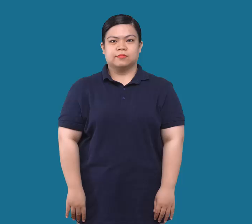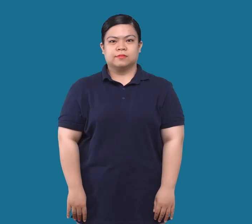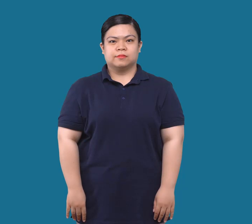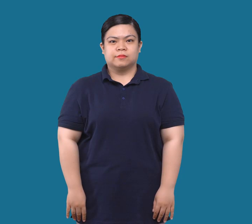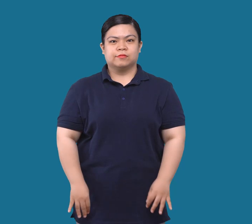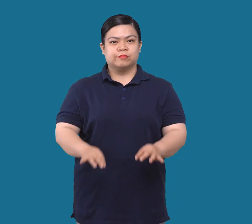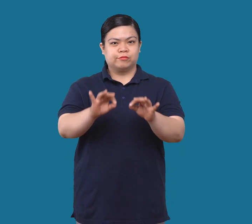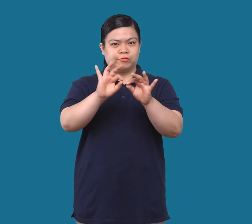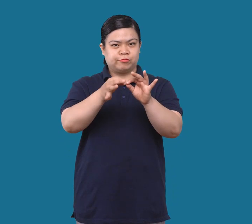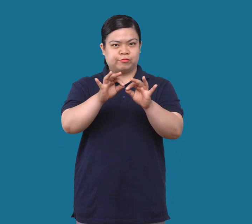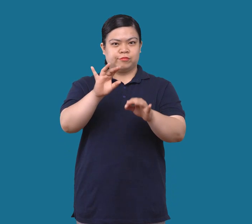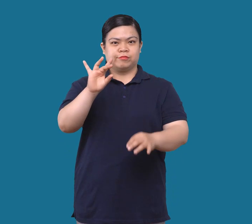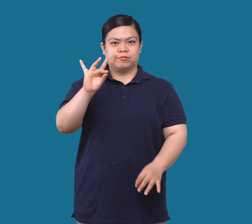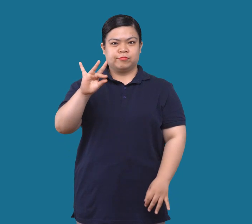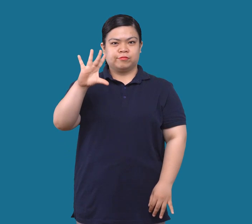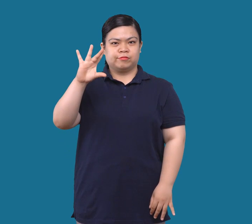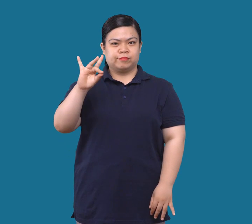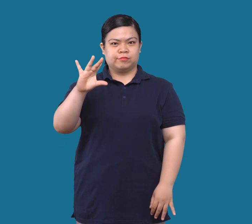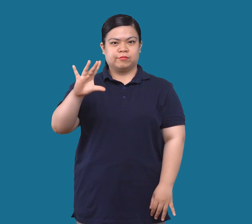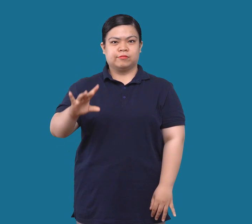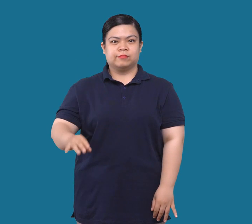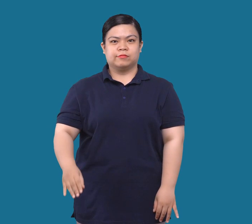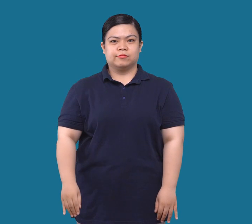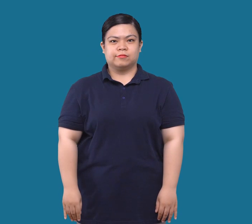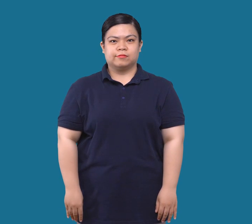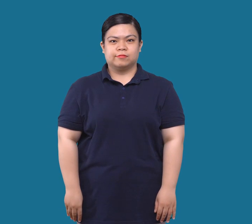rau mùng tơi